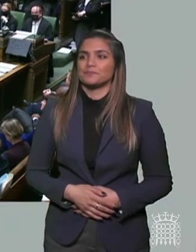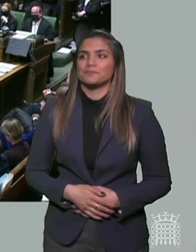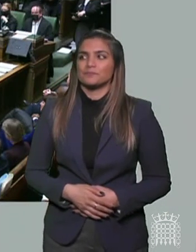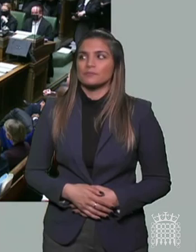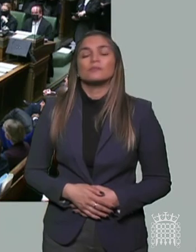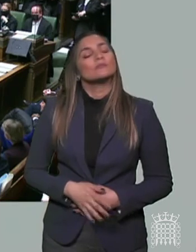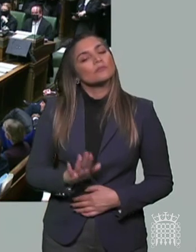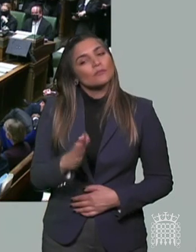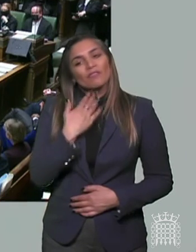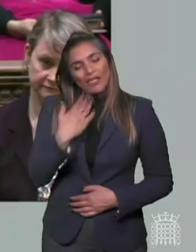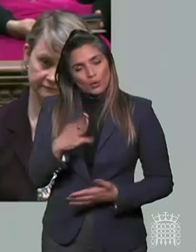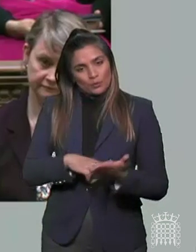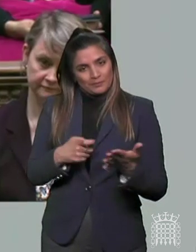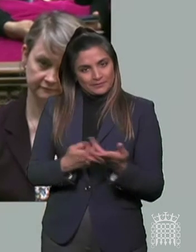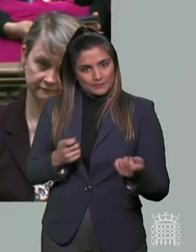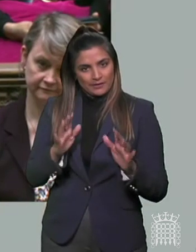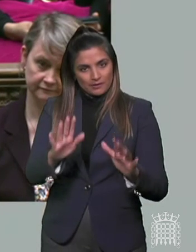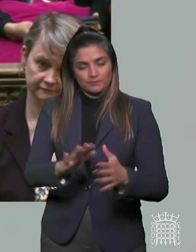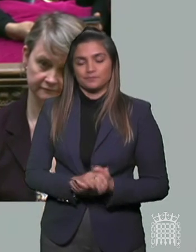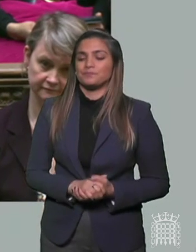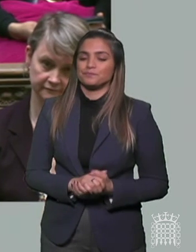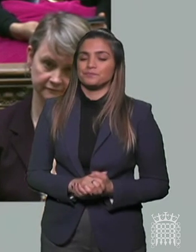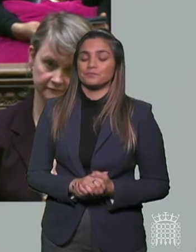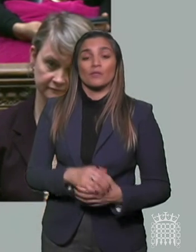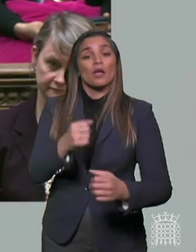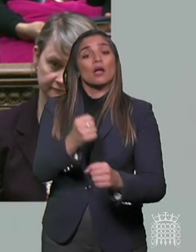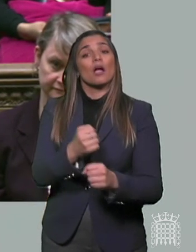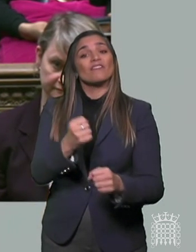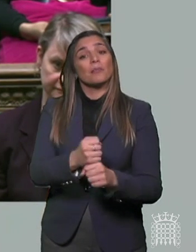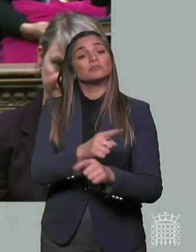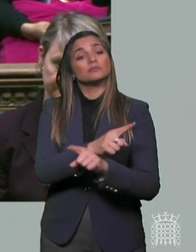Thank you, Mr Speaker. The Government Benches have a choice.